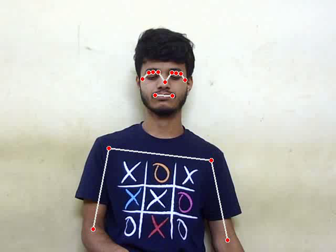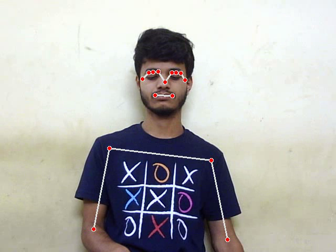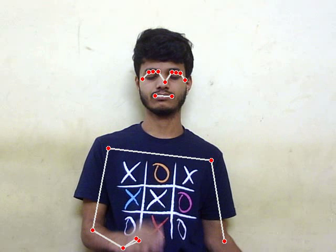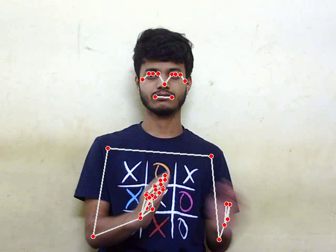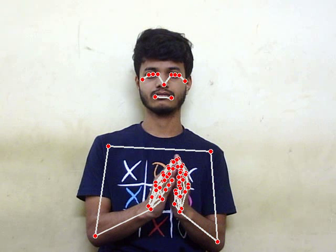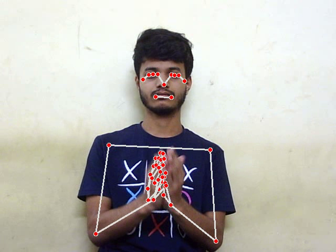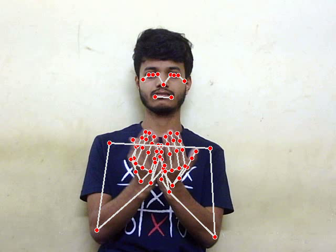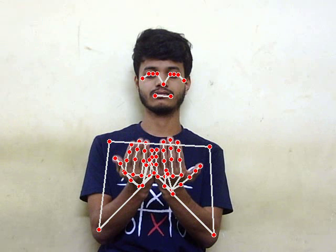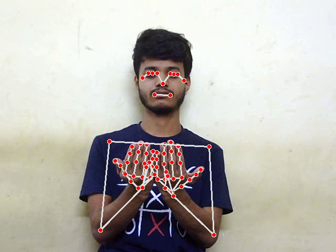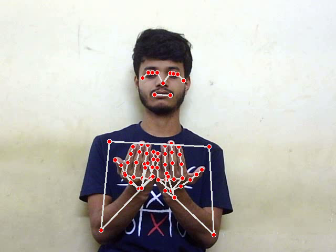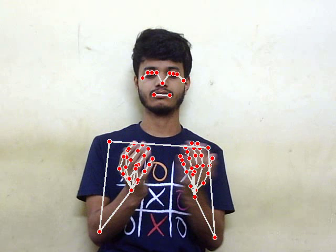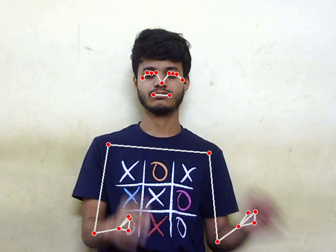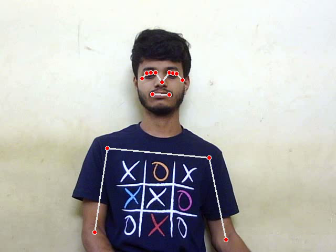book